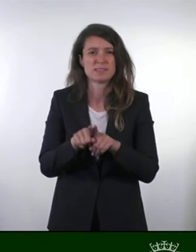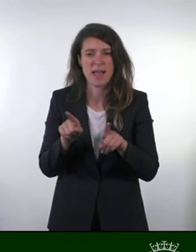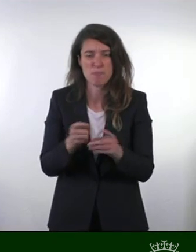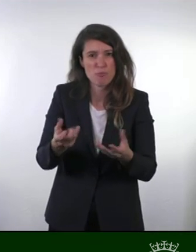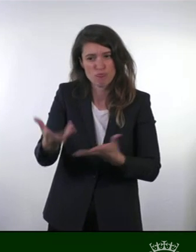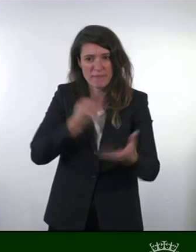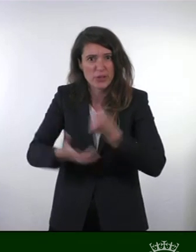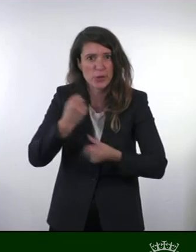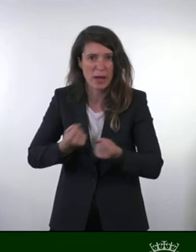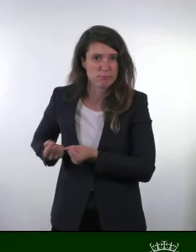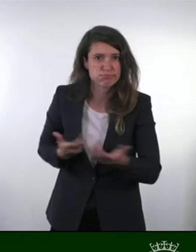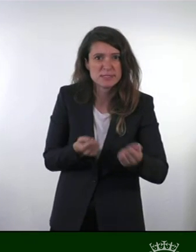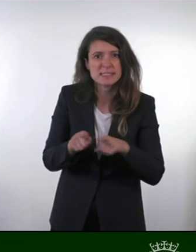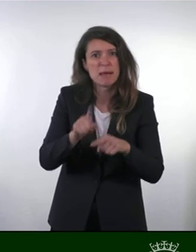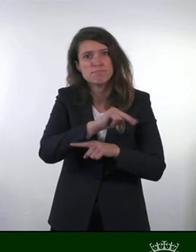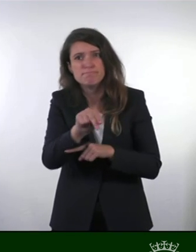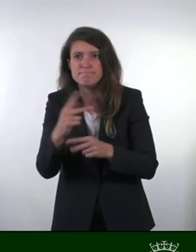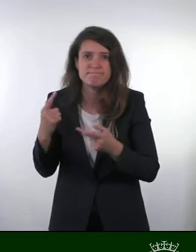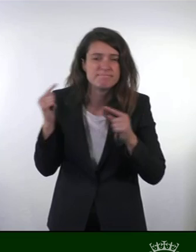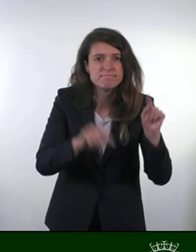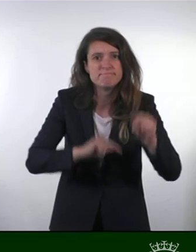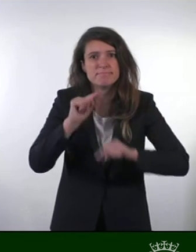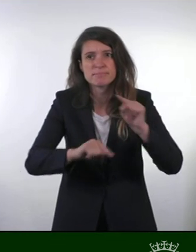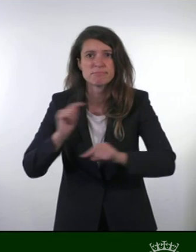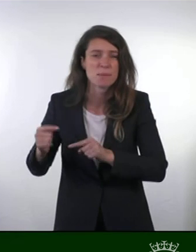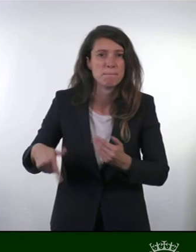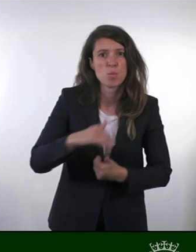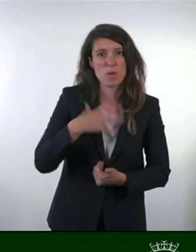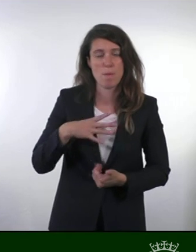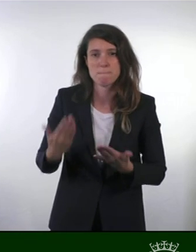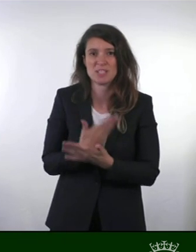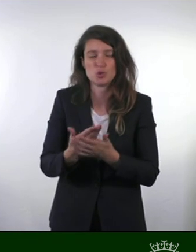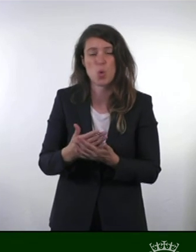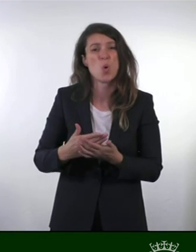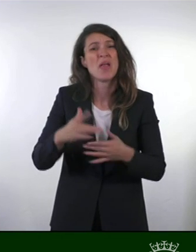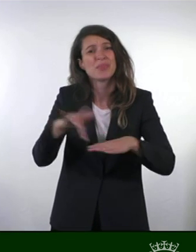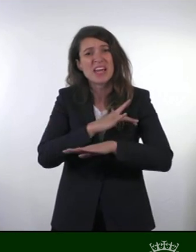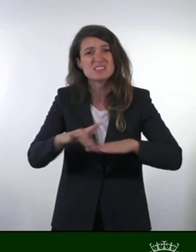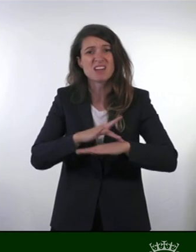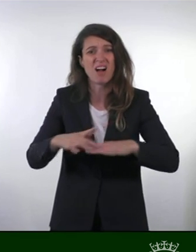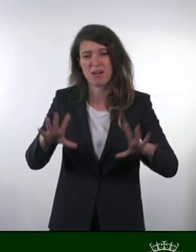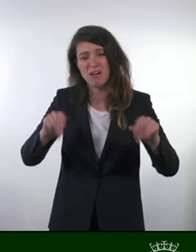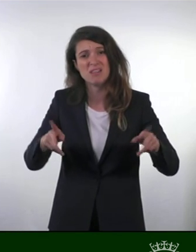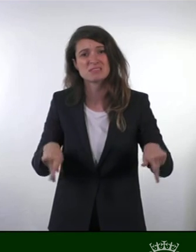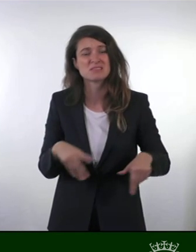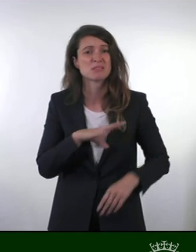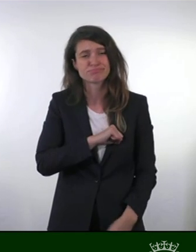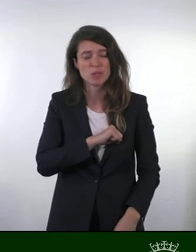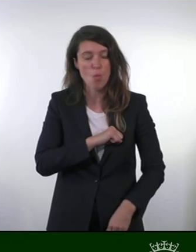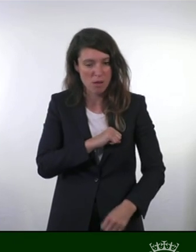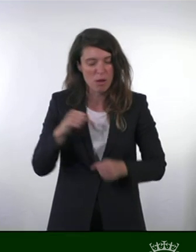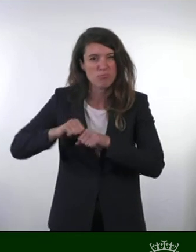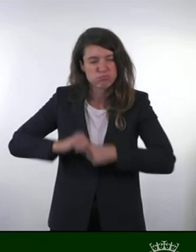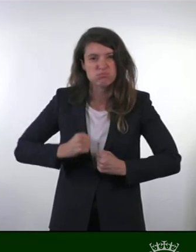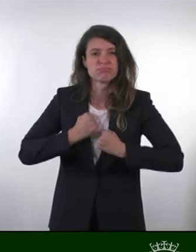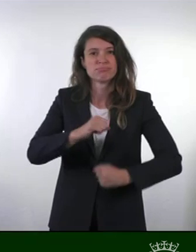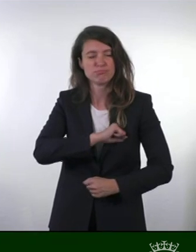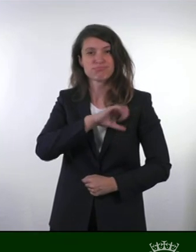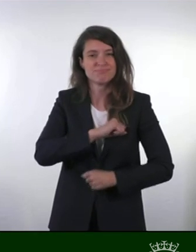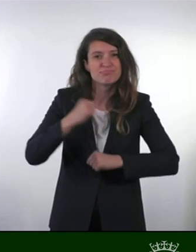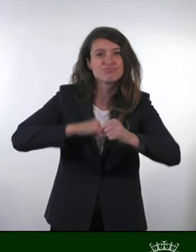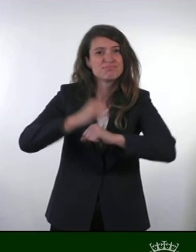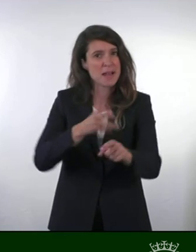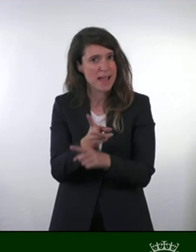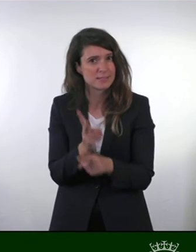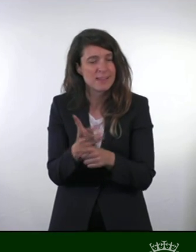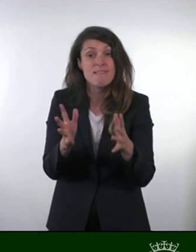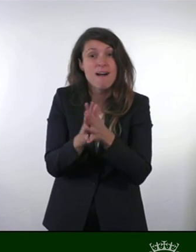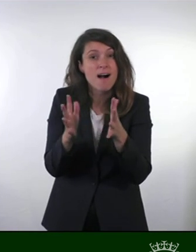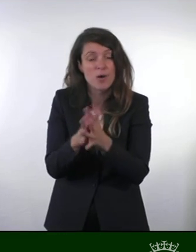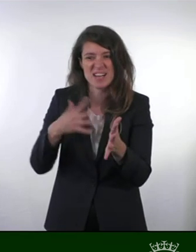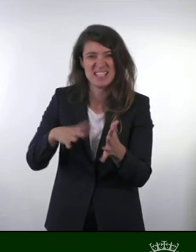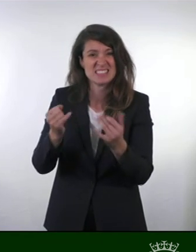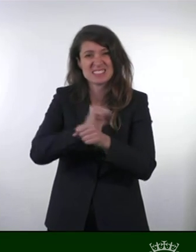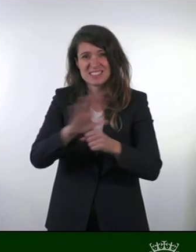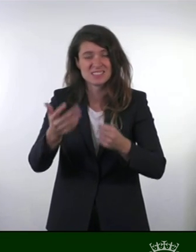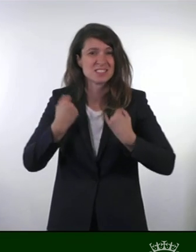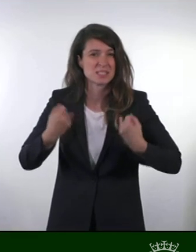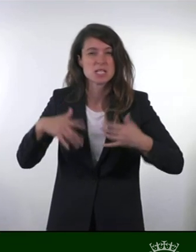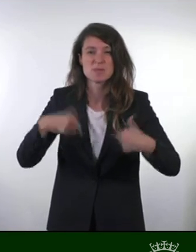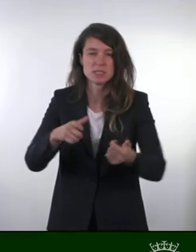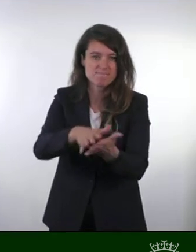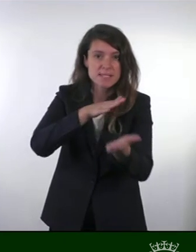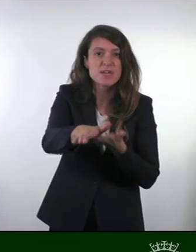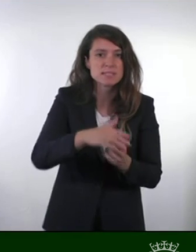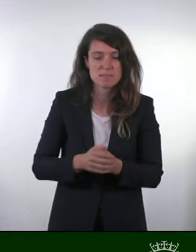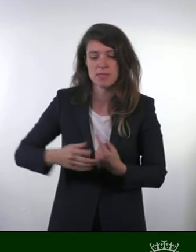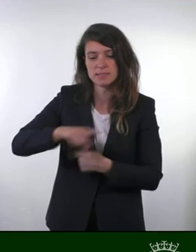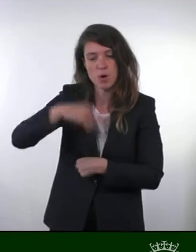We want that to get going as fast as we possibly can, and we want life for theatres and theatregoers to get back to normal as fast as we possibly can, but to do that we have to defeat the disease, and that is what this Government are engaged in.